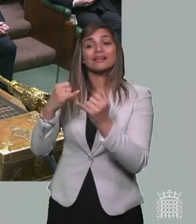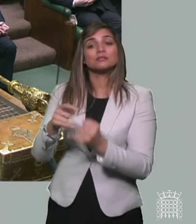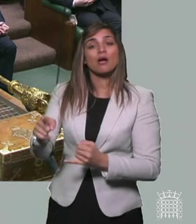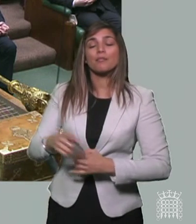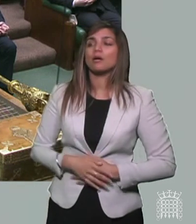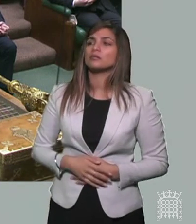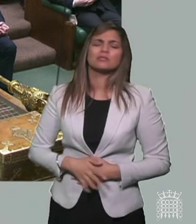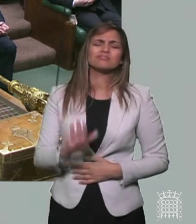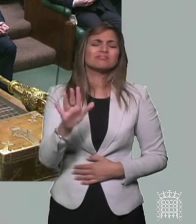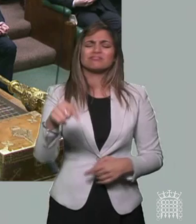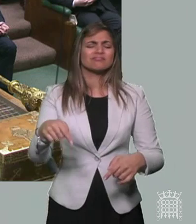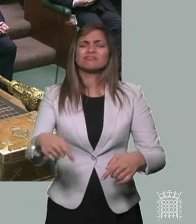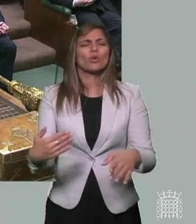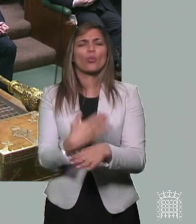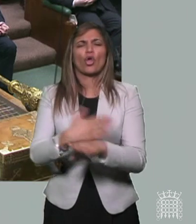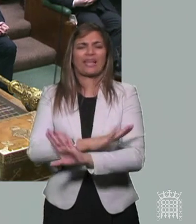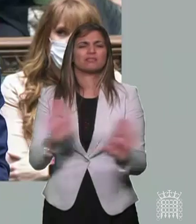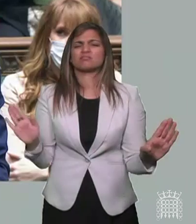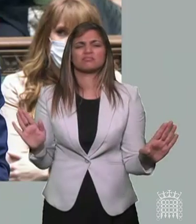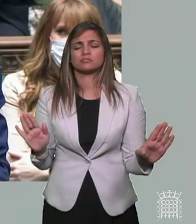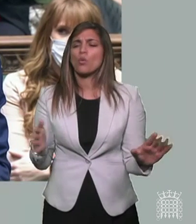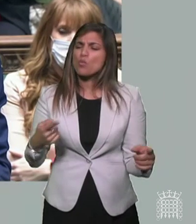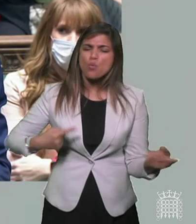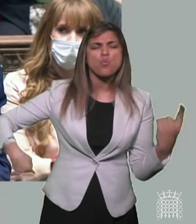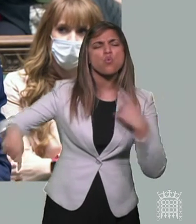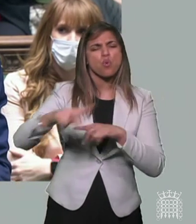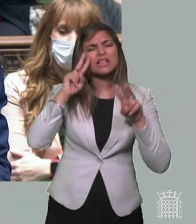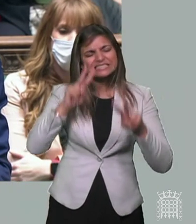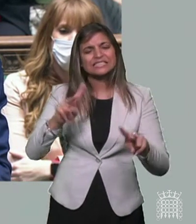This just isn’t working, Prime Minister. Everyone can see what happened.